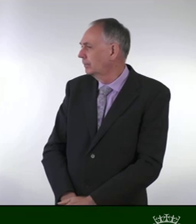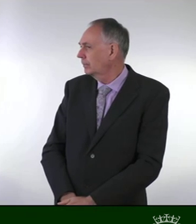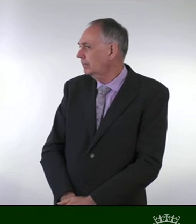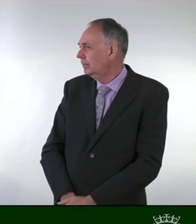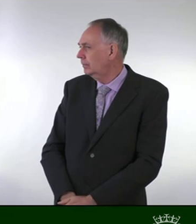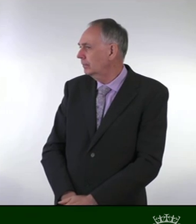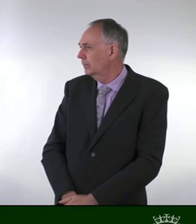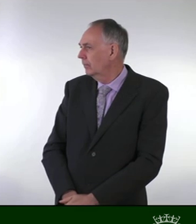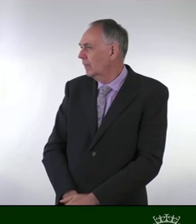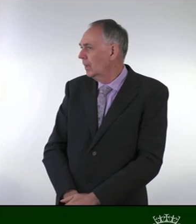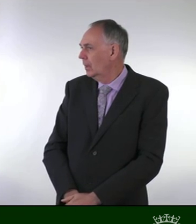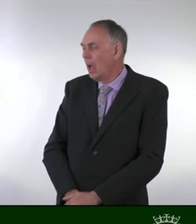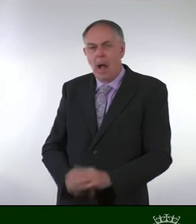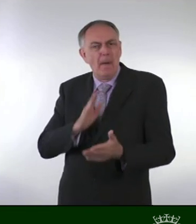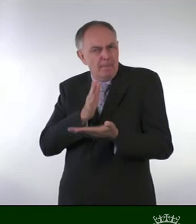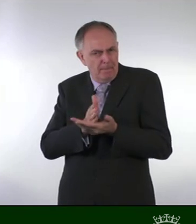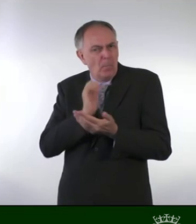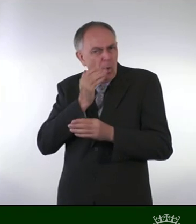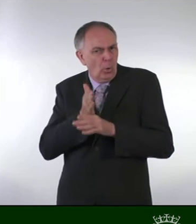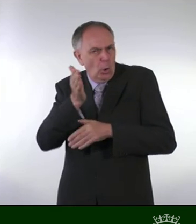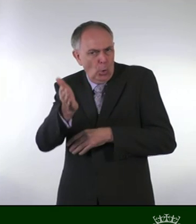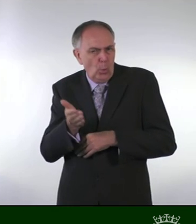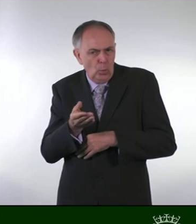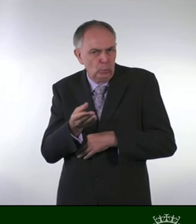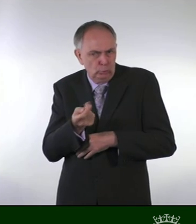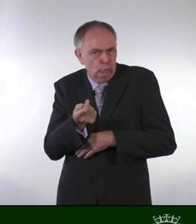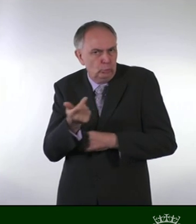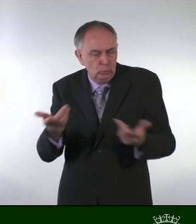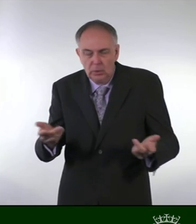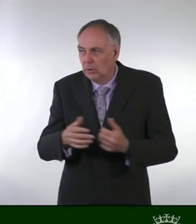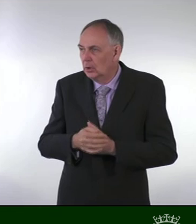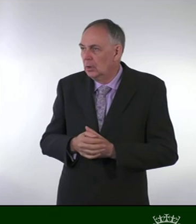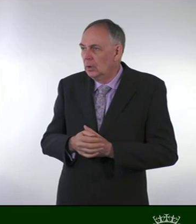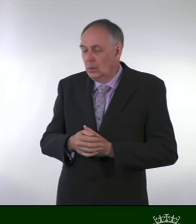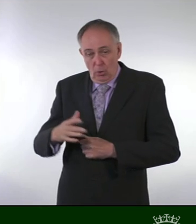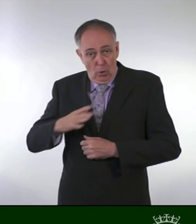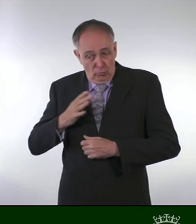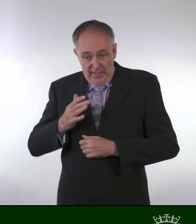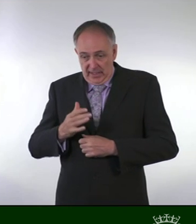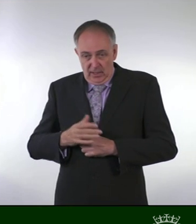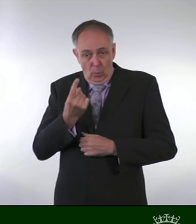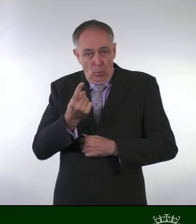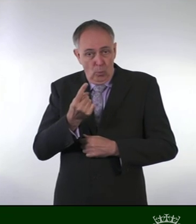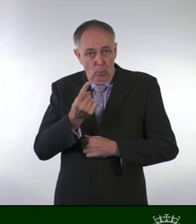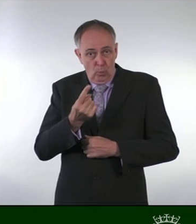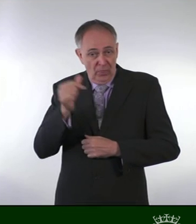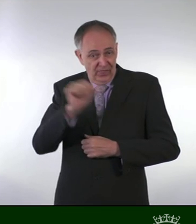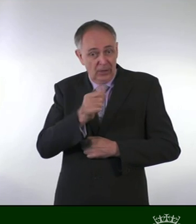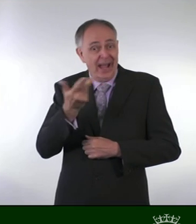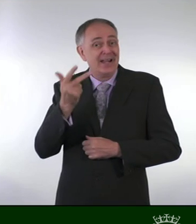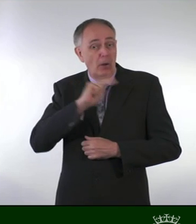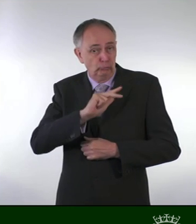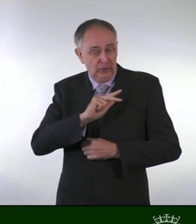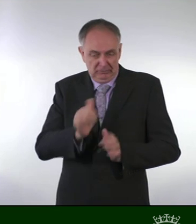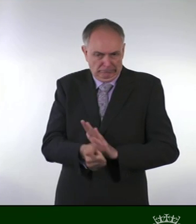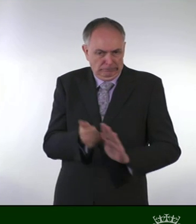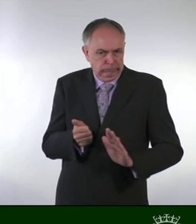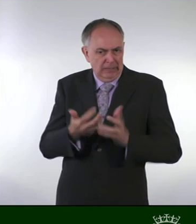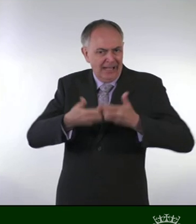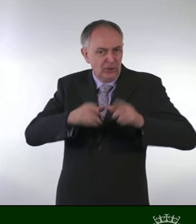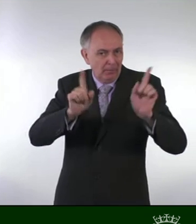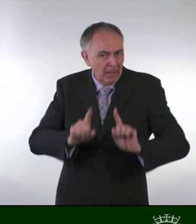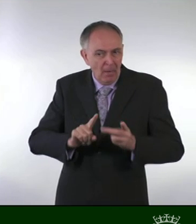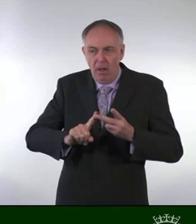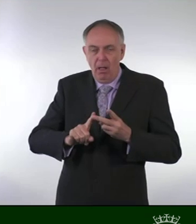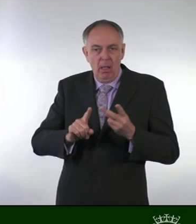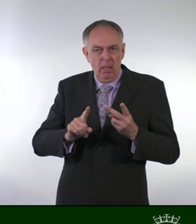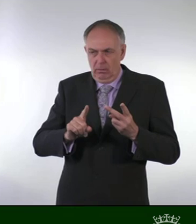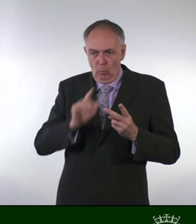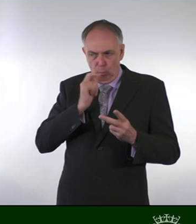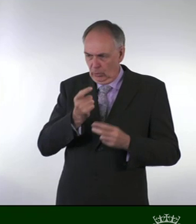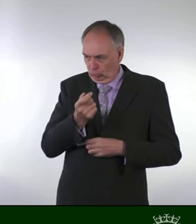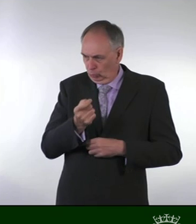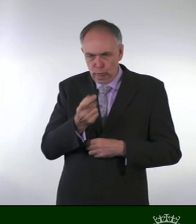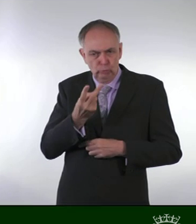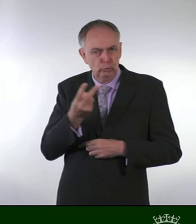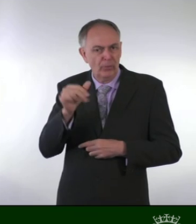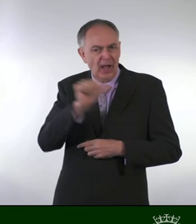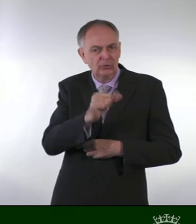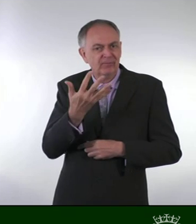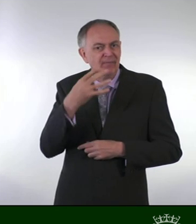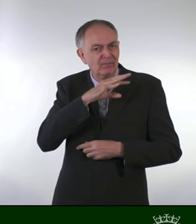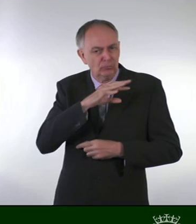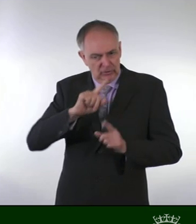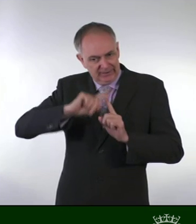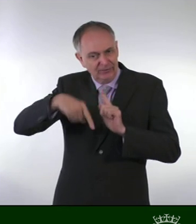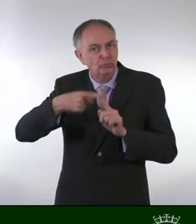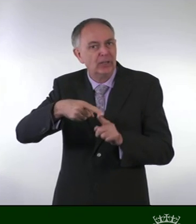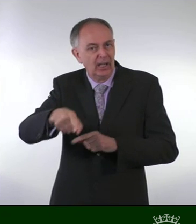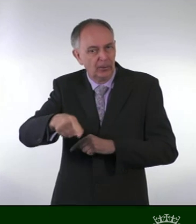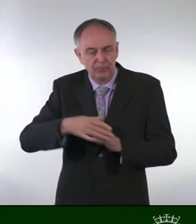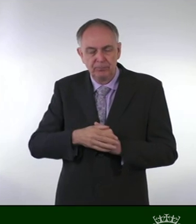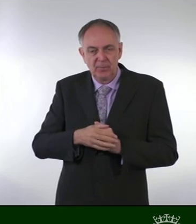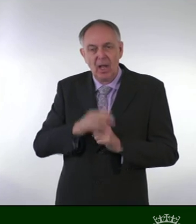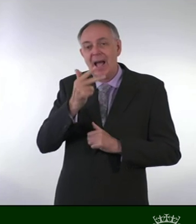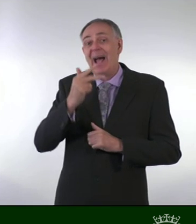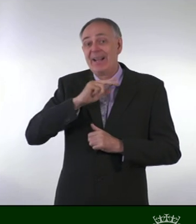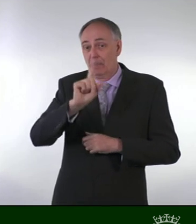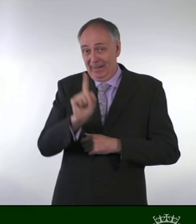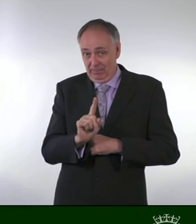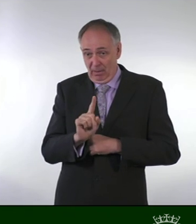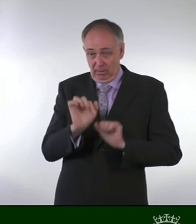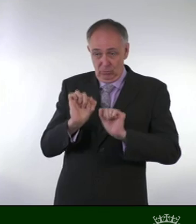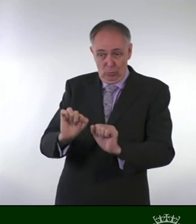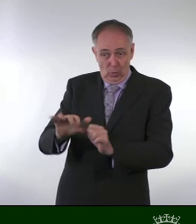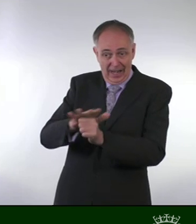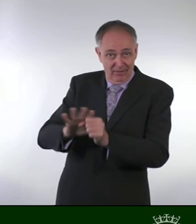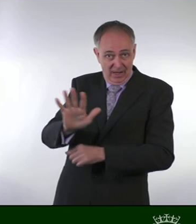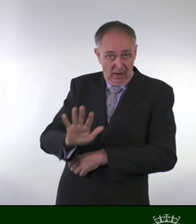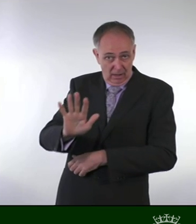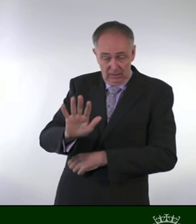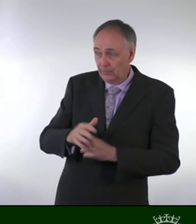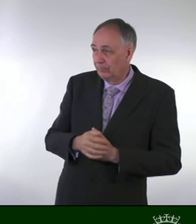I have no doubt that I will be coming to Warton in due course. Let me tell my honourable Friend that 1,800 highly skilled engineers and programmers are already involved in the project, going up to 2,500 next year, and that 800 of those are in his constituency.